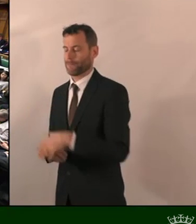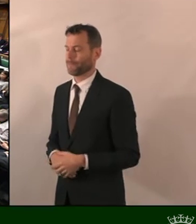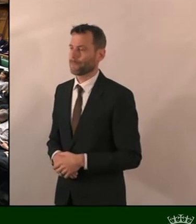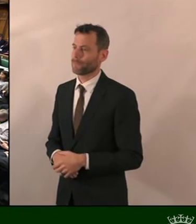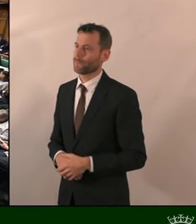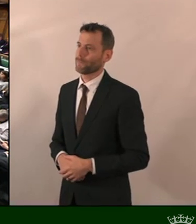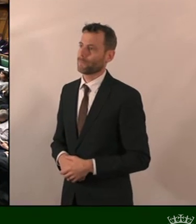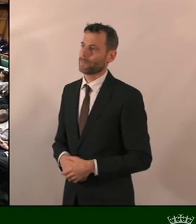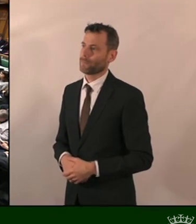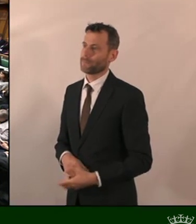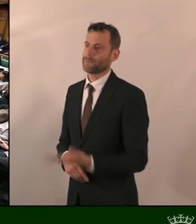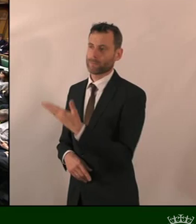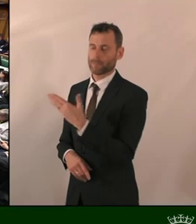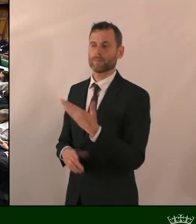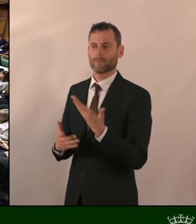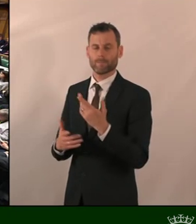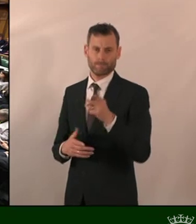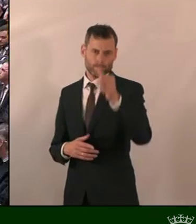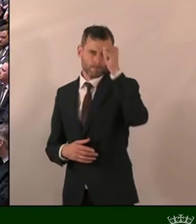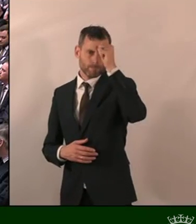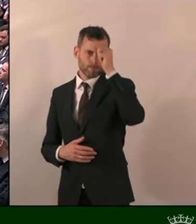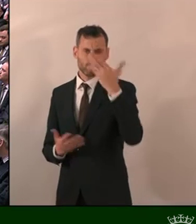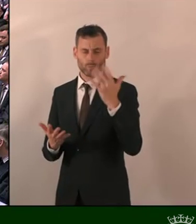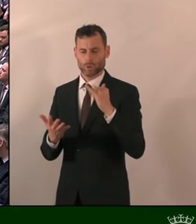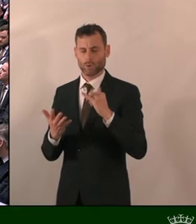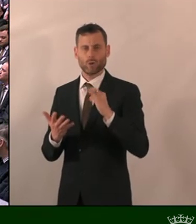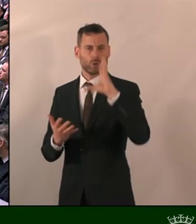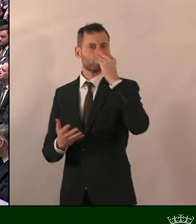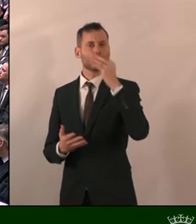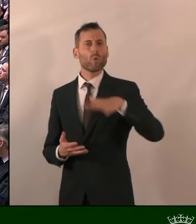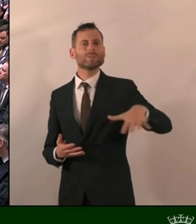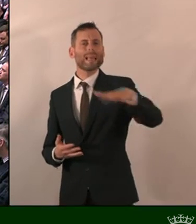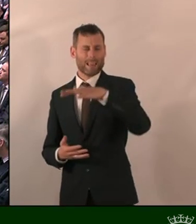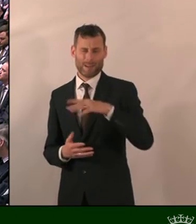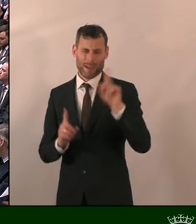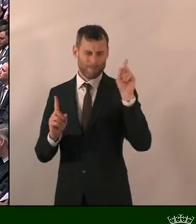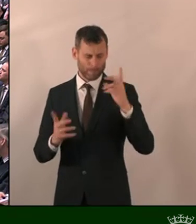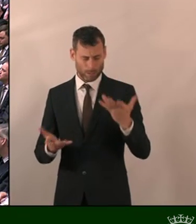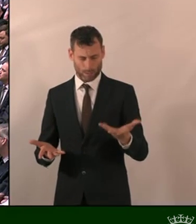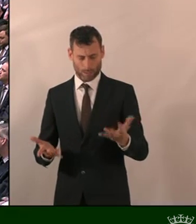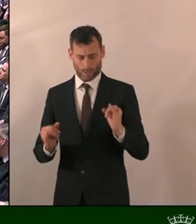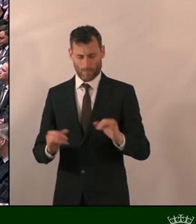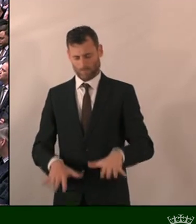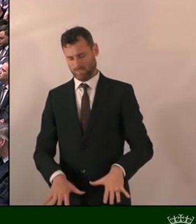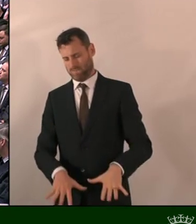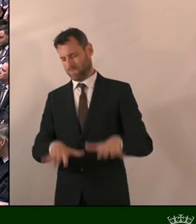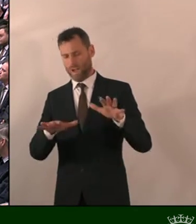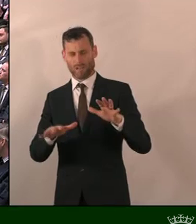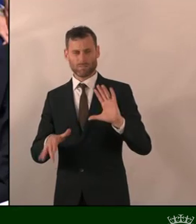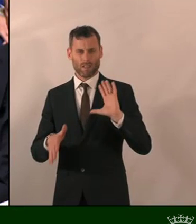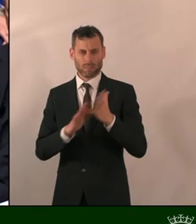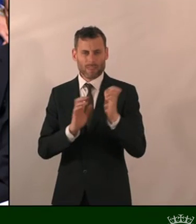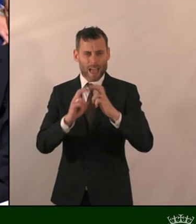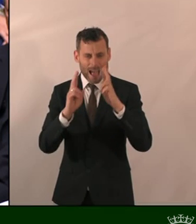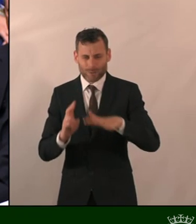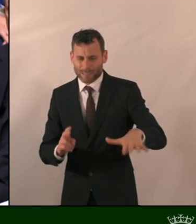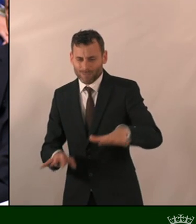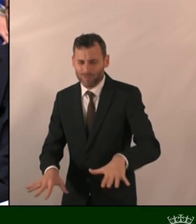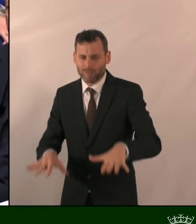The Prime Minister will know of the appalling misery that the residents of Shrewsbury are facing, with the deluge of floods that have affected our town.